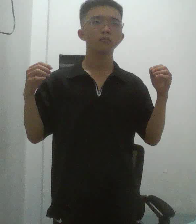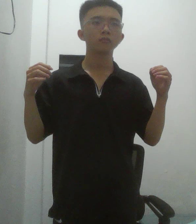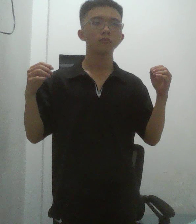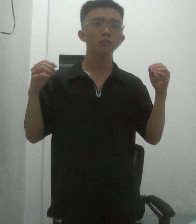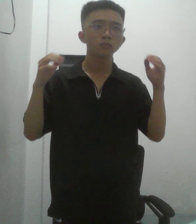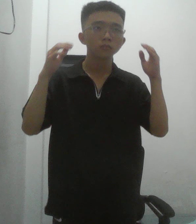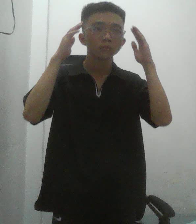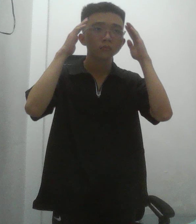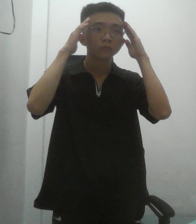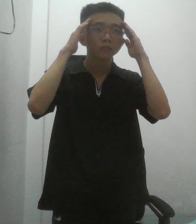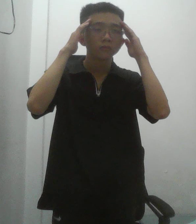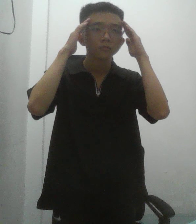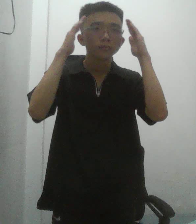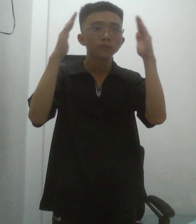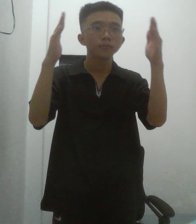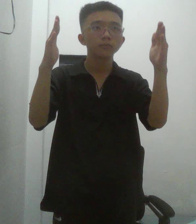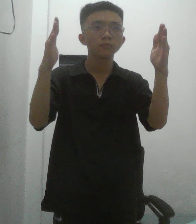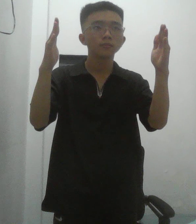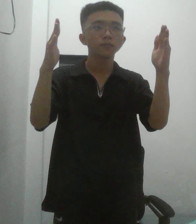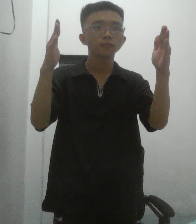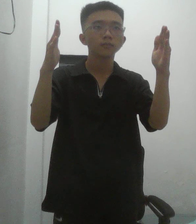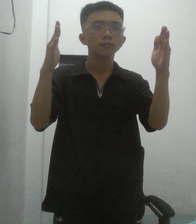quan tam